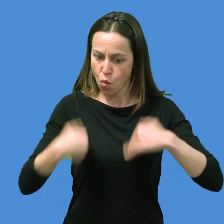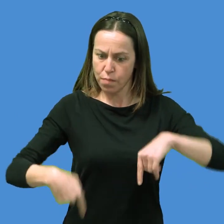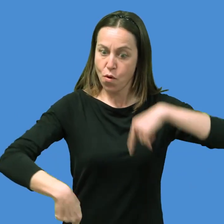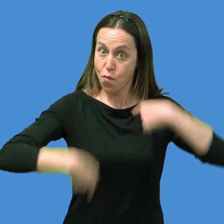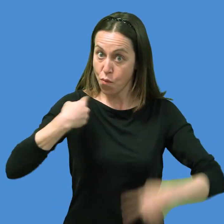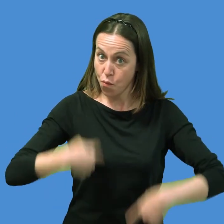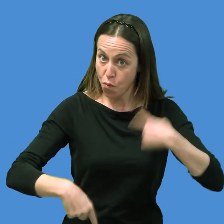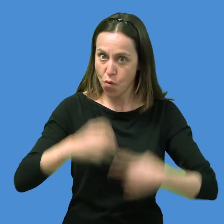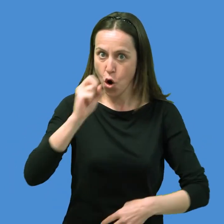circulación